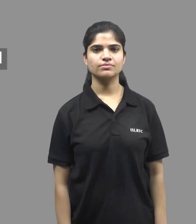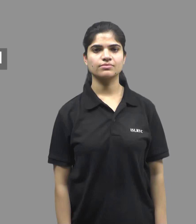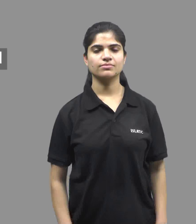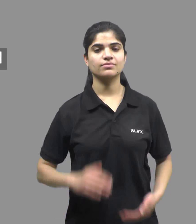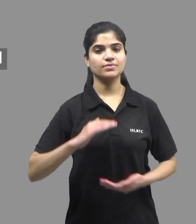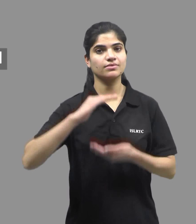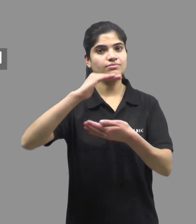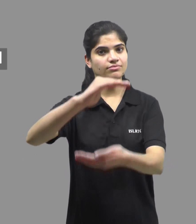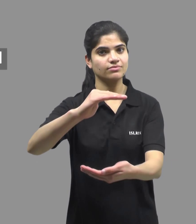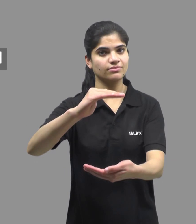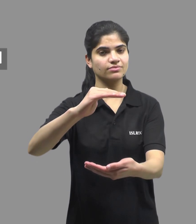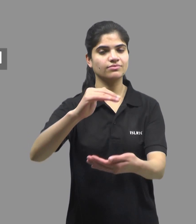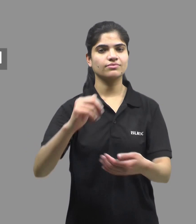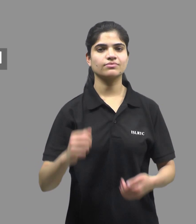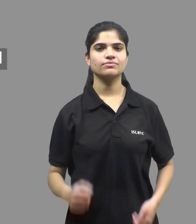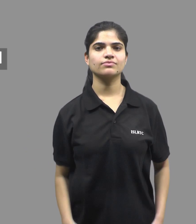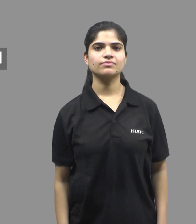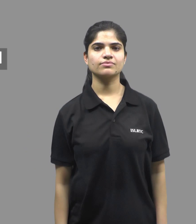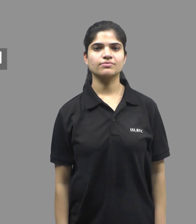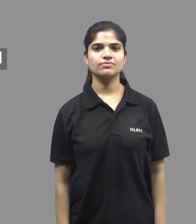Award Prize